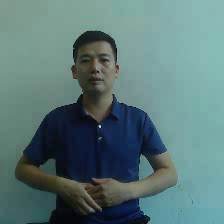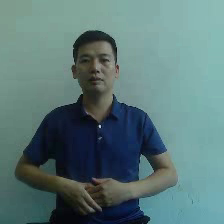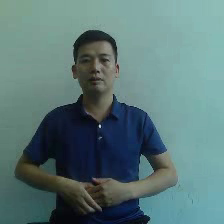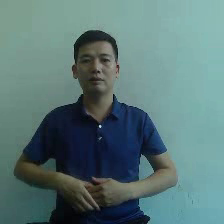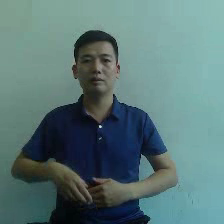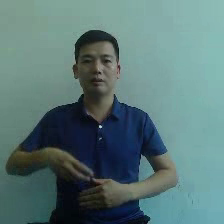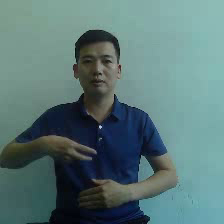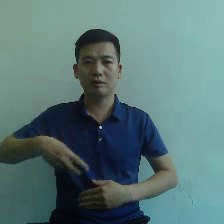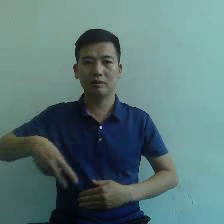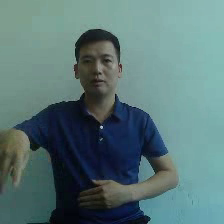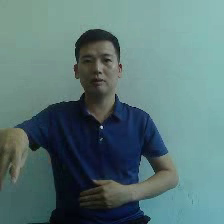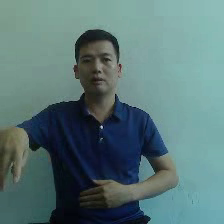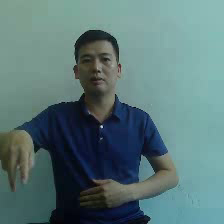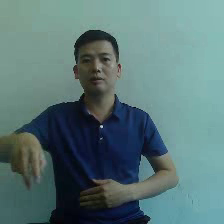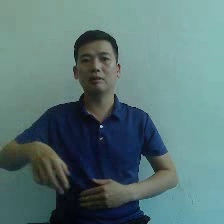Đi